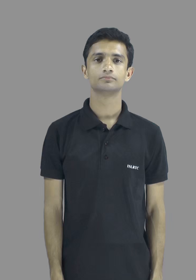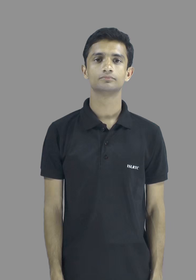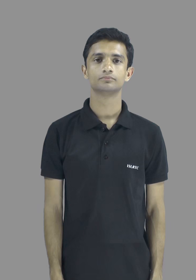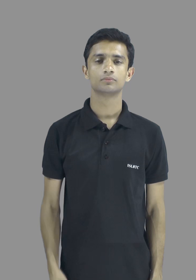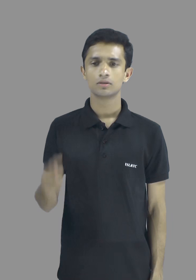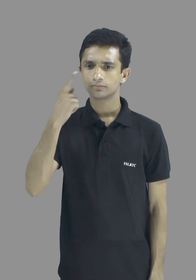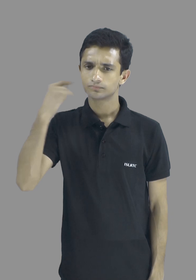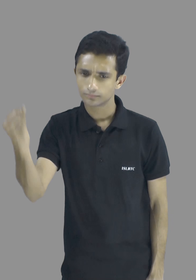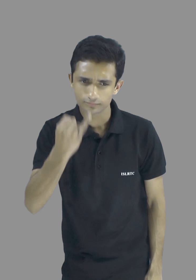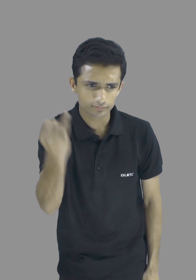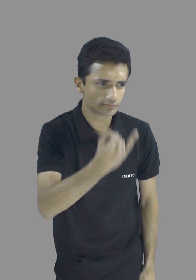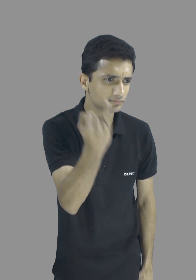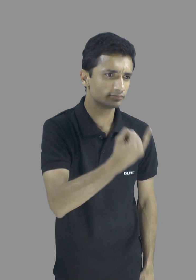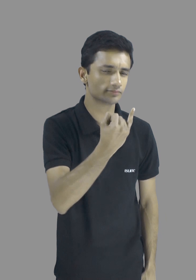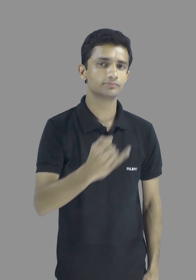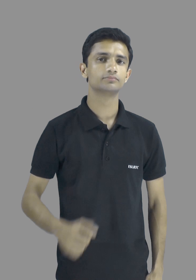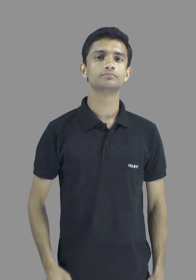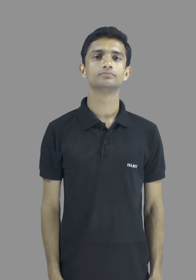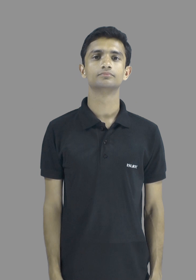Search